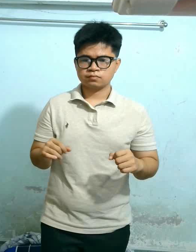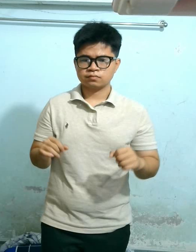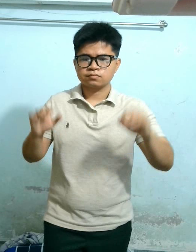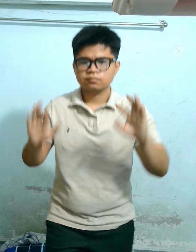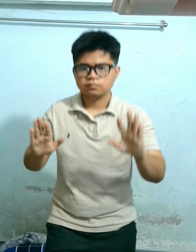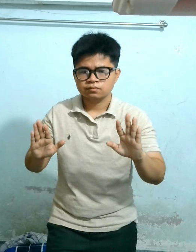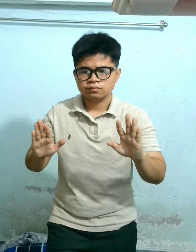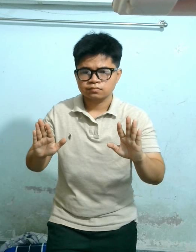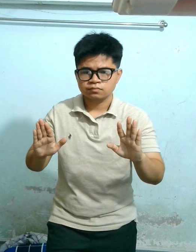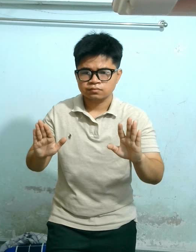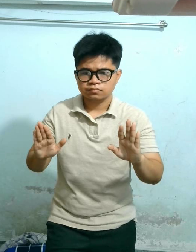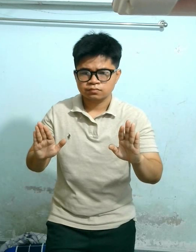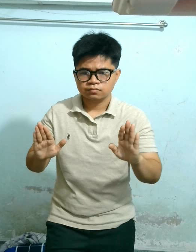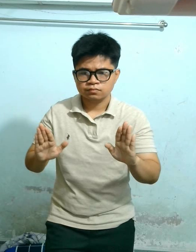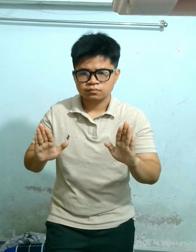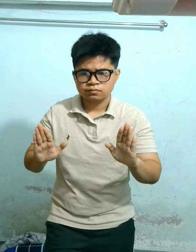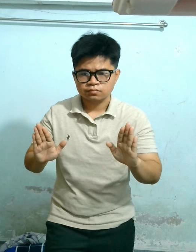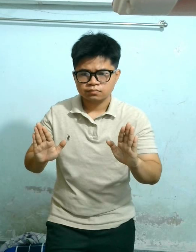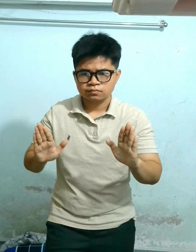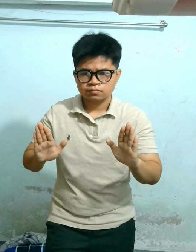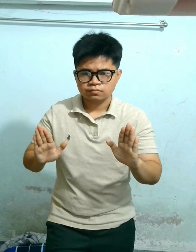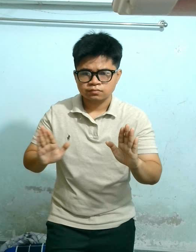dung lai